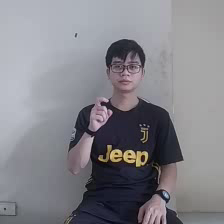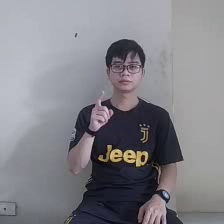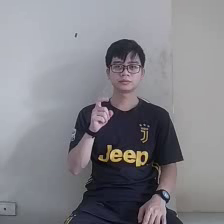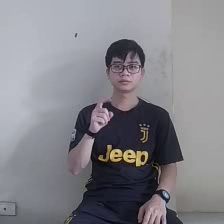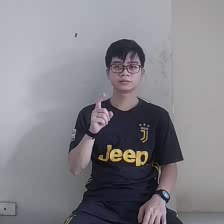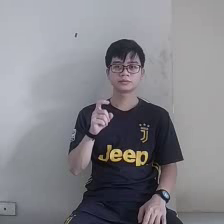Đâu